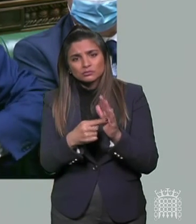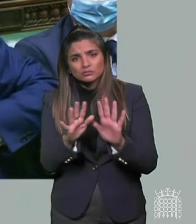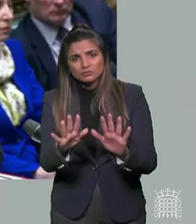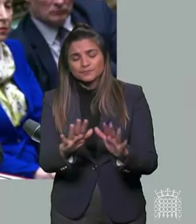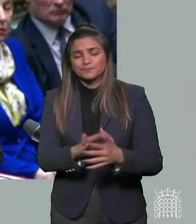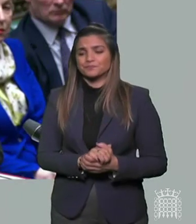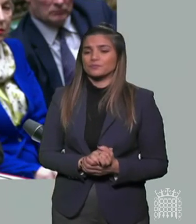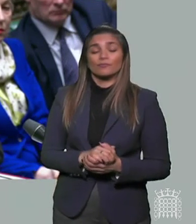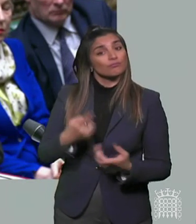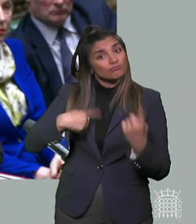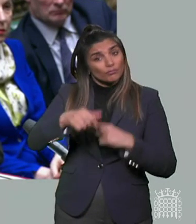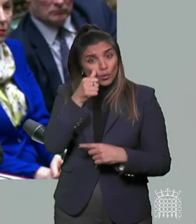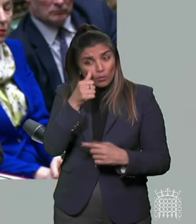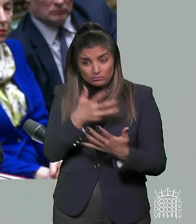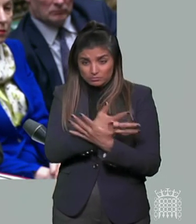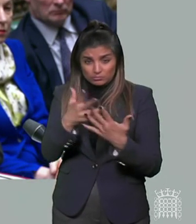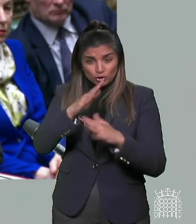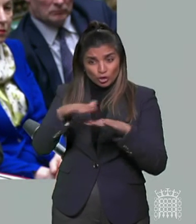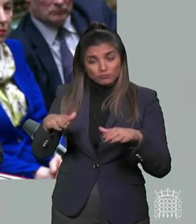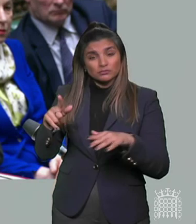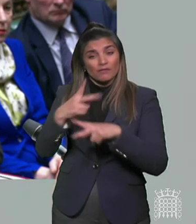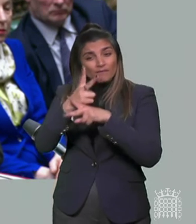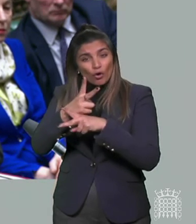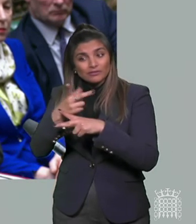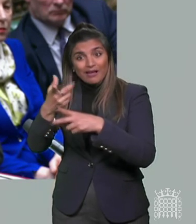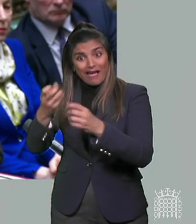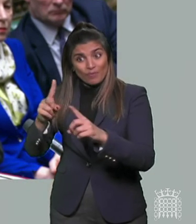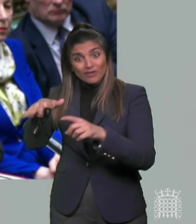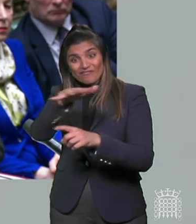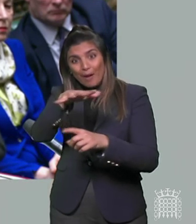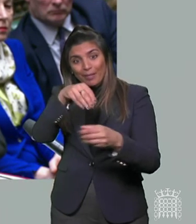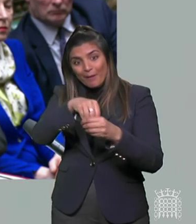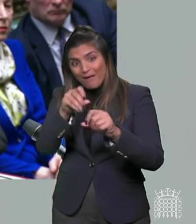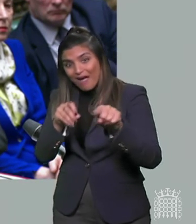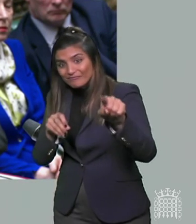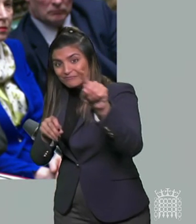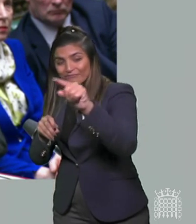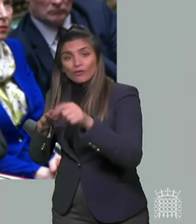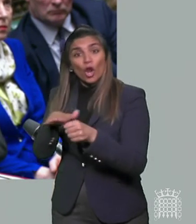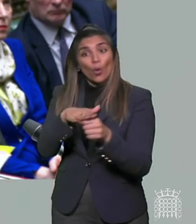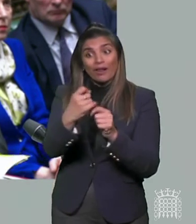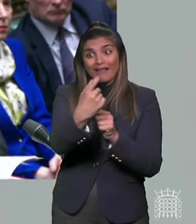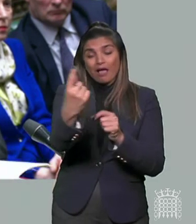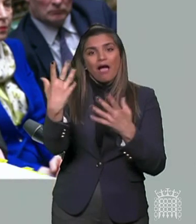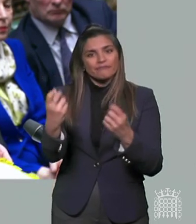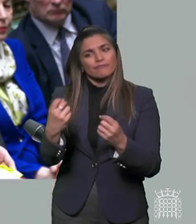We also know that many children in state care in Ukraine have family members in the region for the safeguarding and wellbeing of the children.